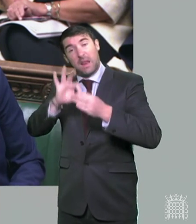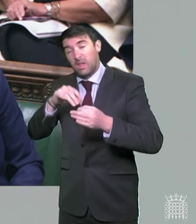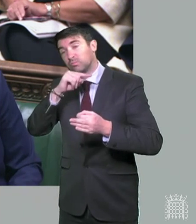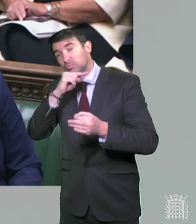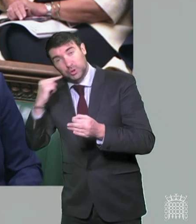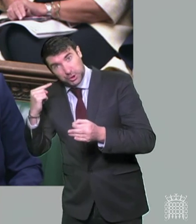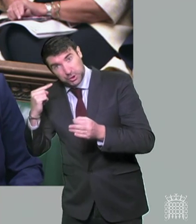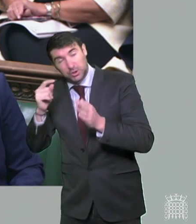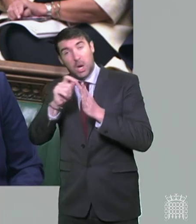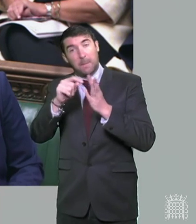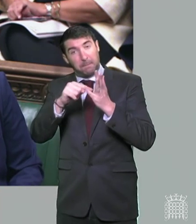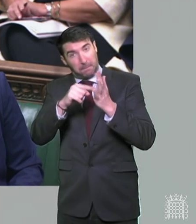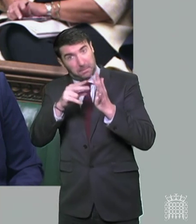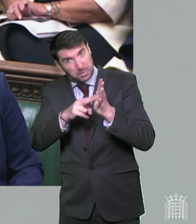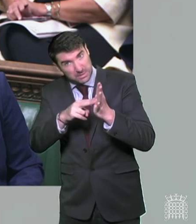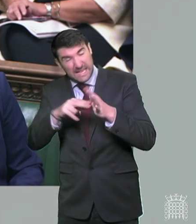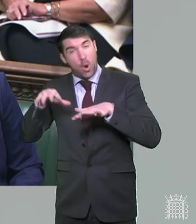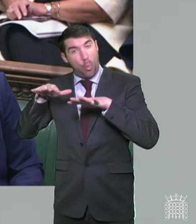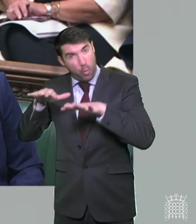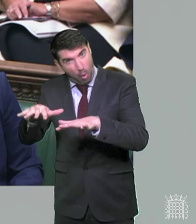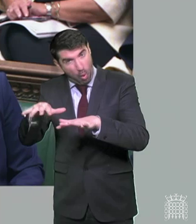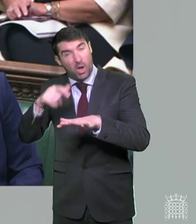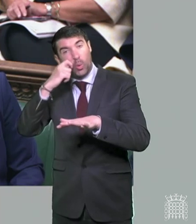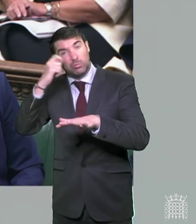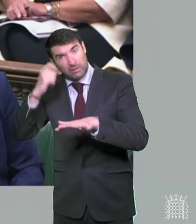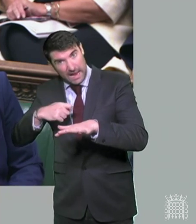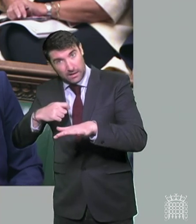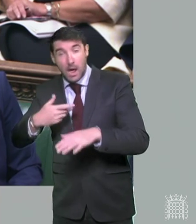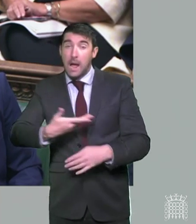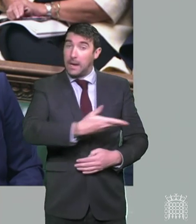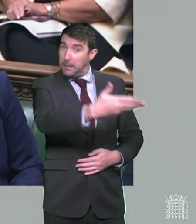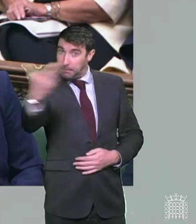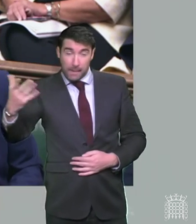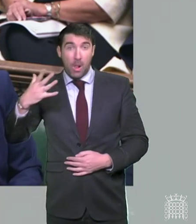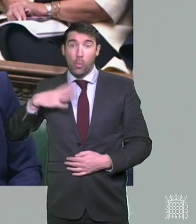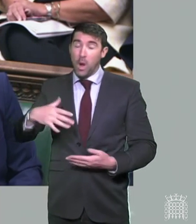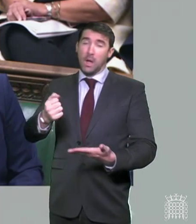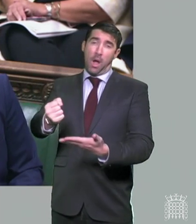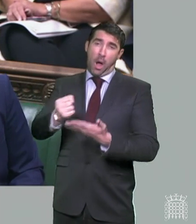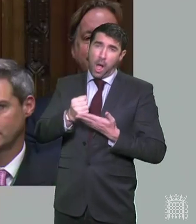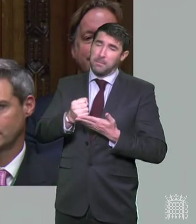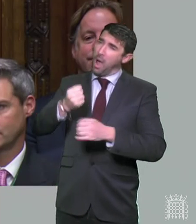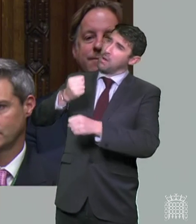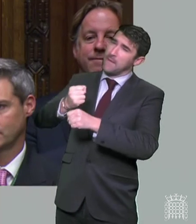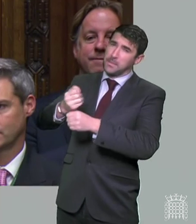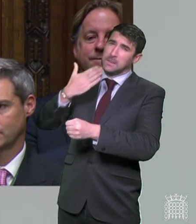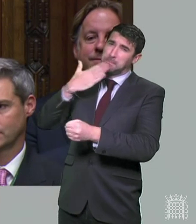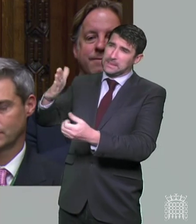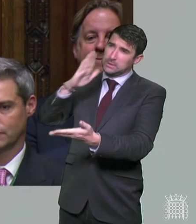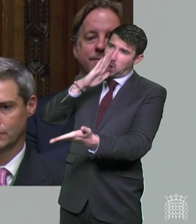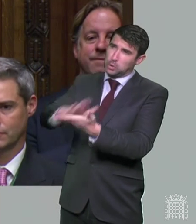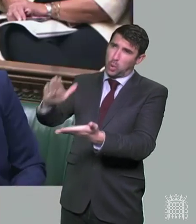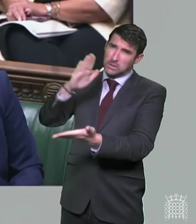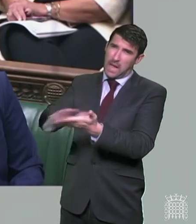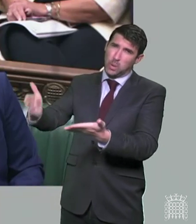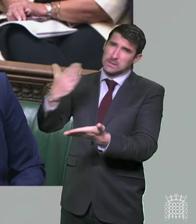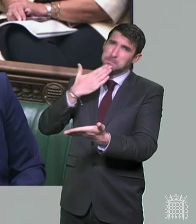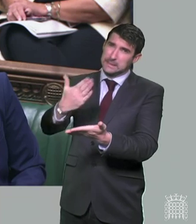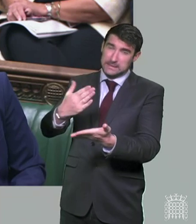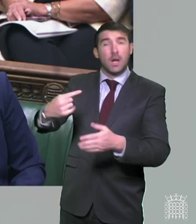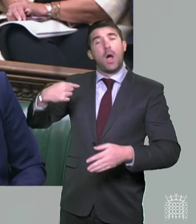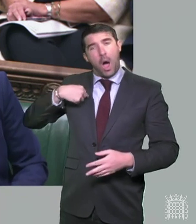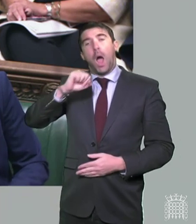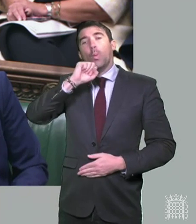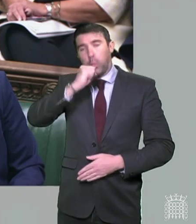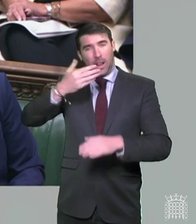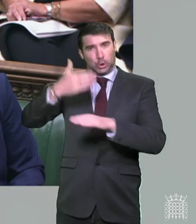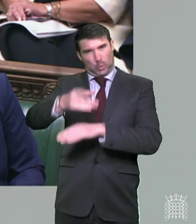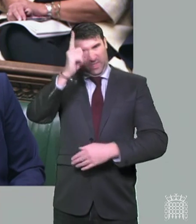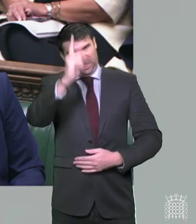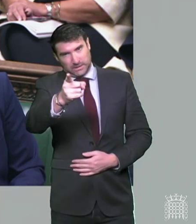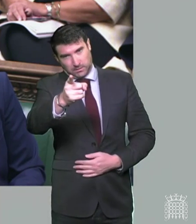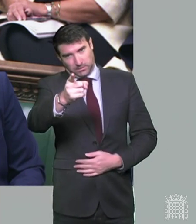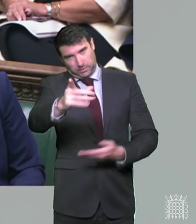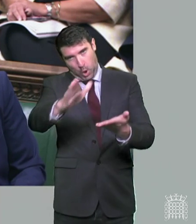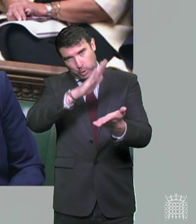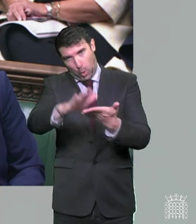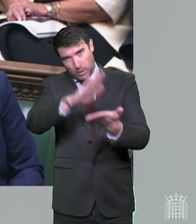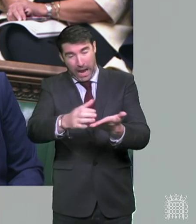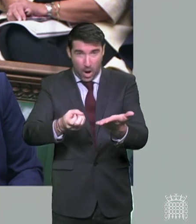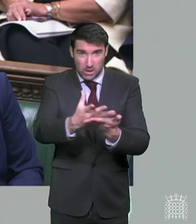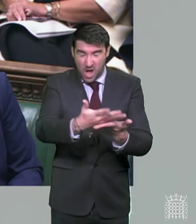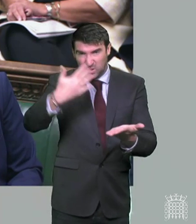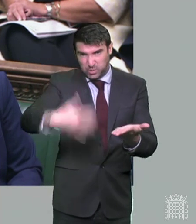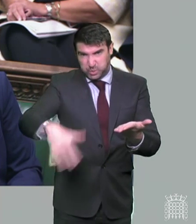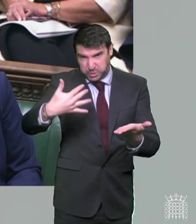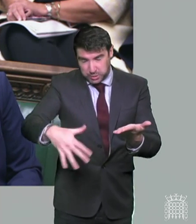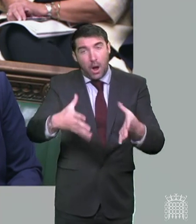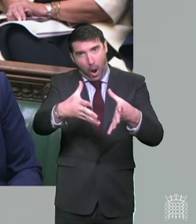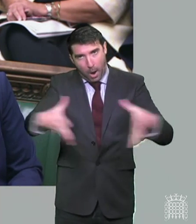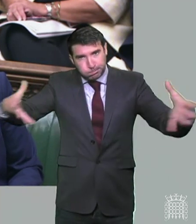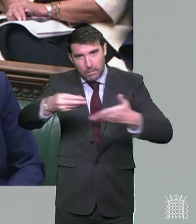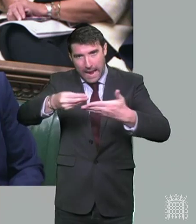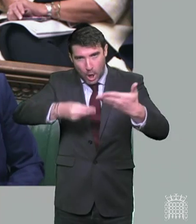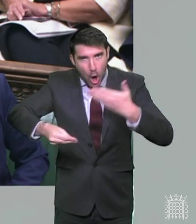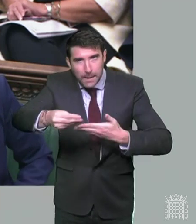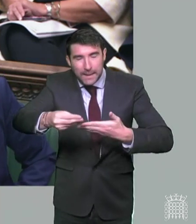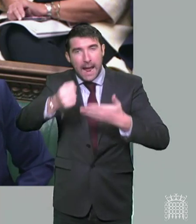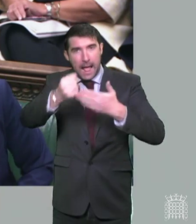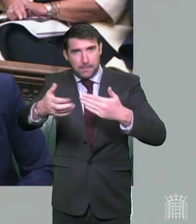What the British people want is a Government who are going to sort it out, and that is what I am determined to do as Prime Minister: sort out the energy crisis, get our economy going and make sure that people can get doctors’ appointments.